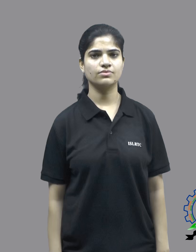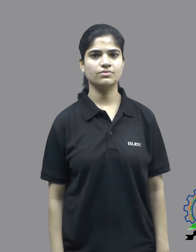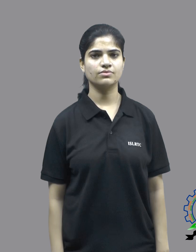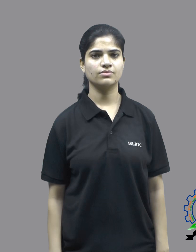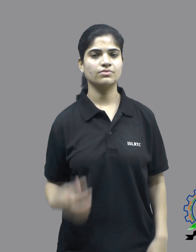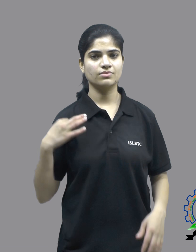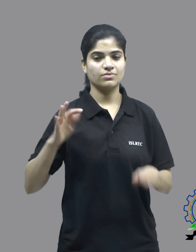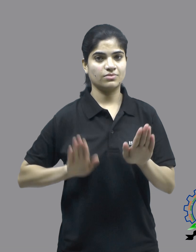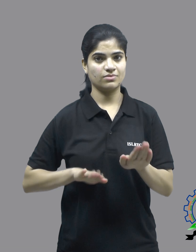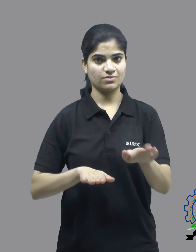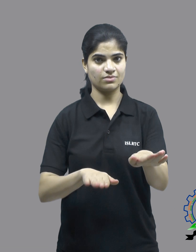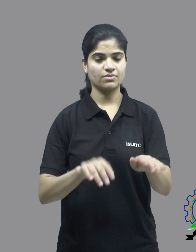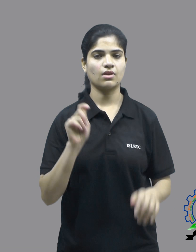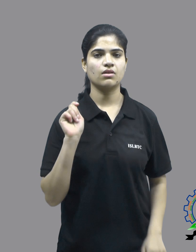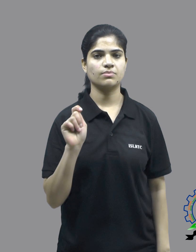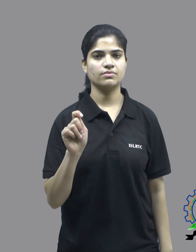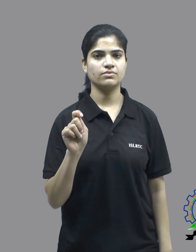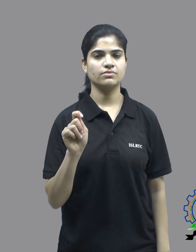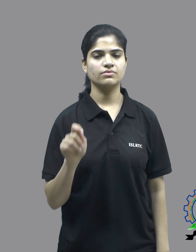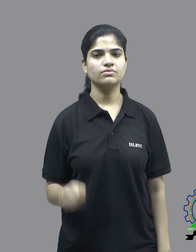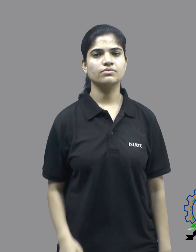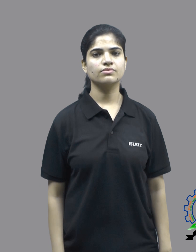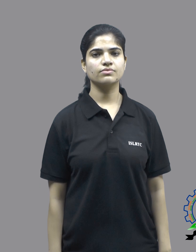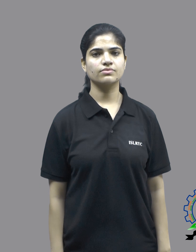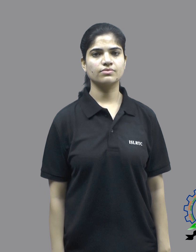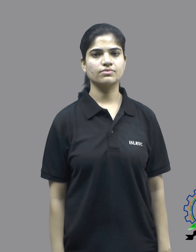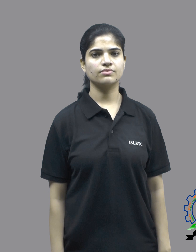Tailor